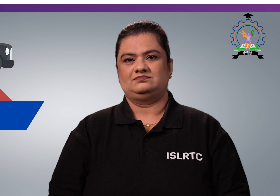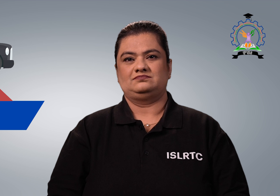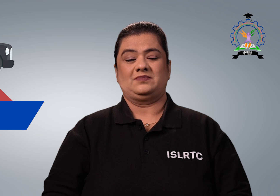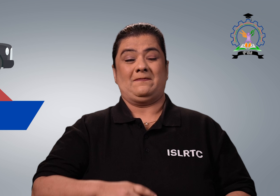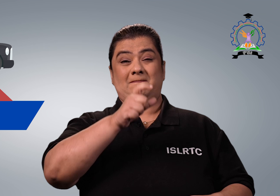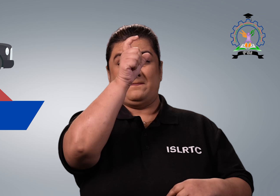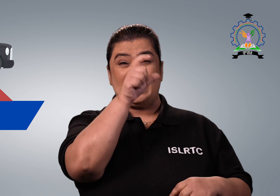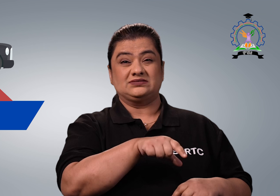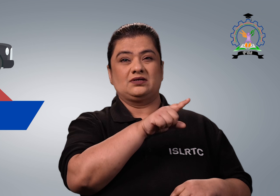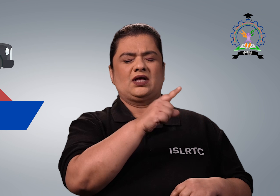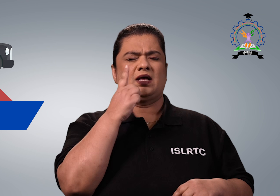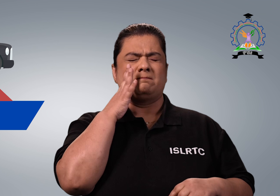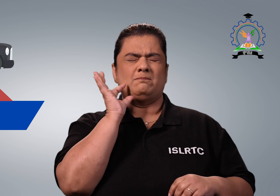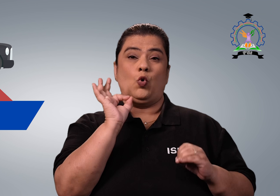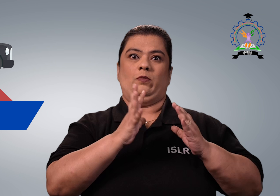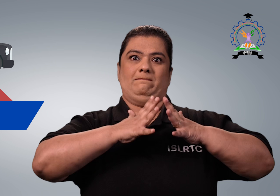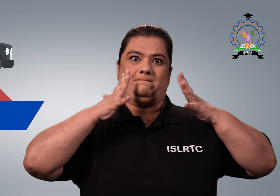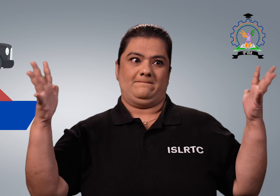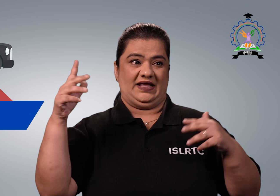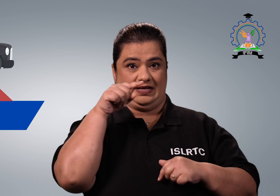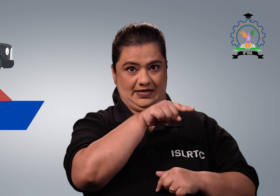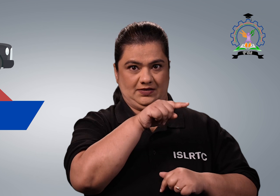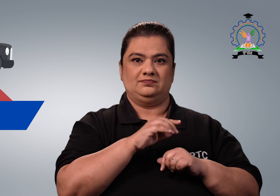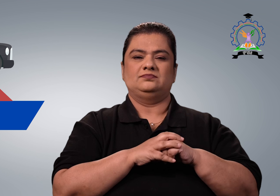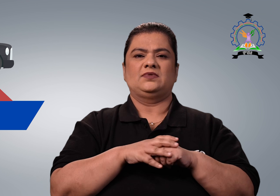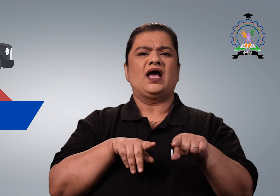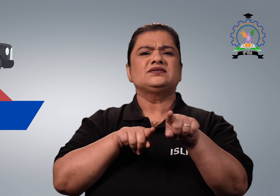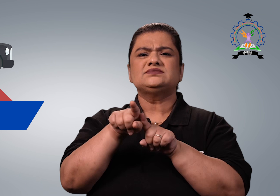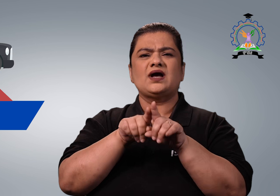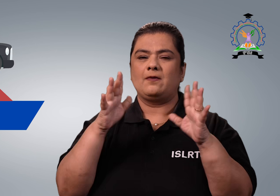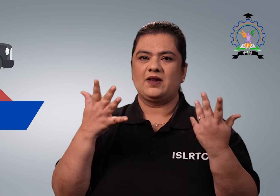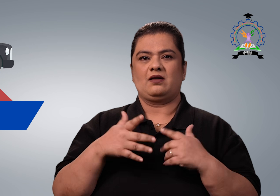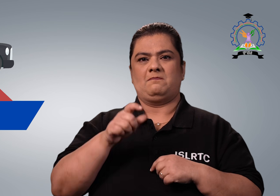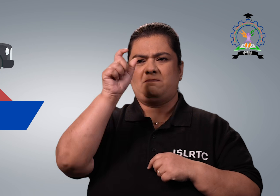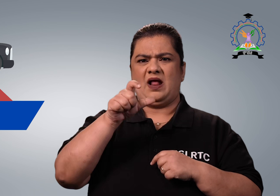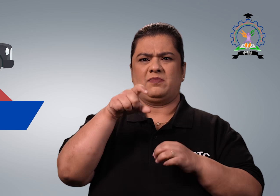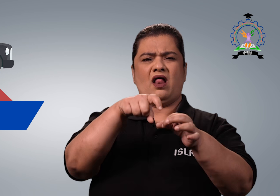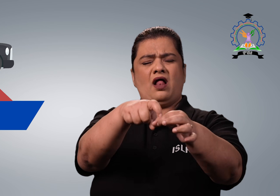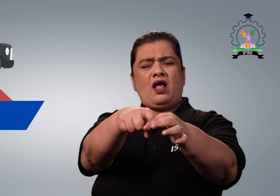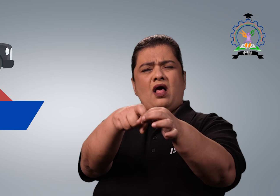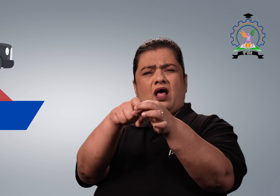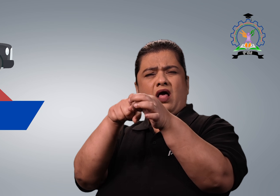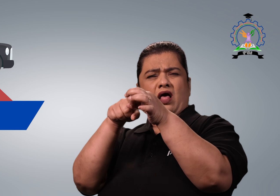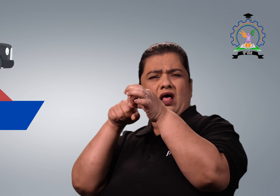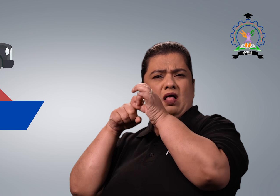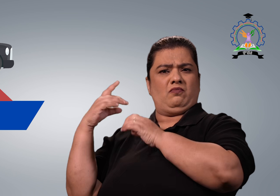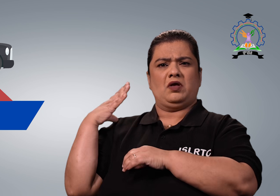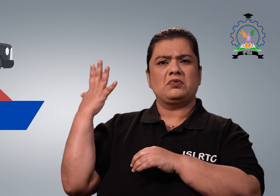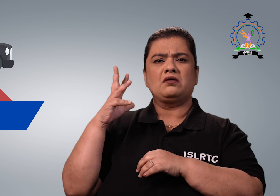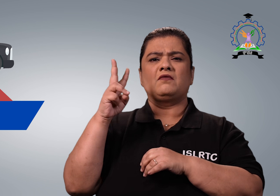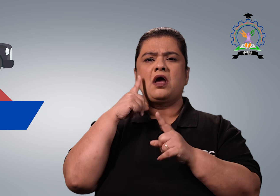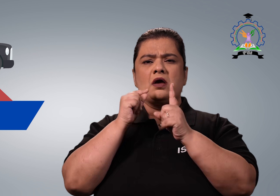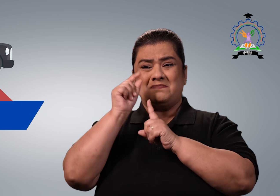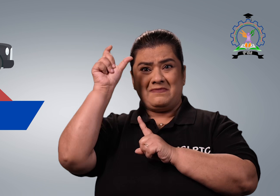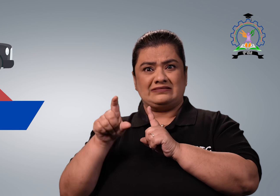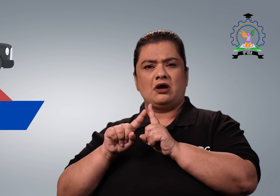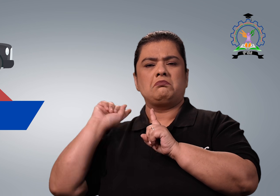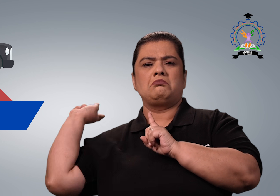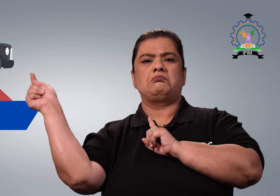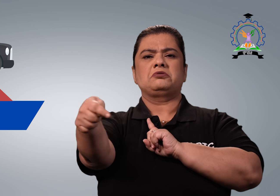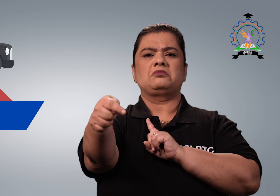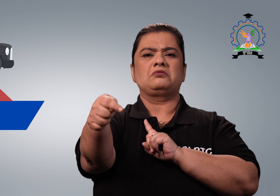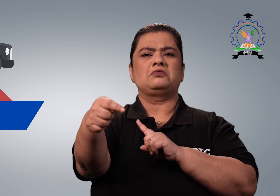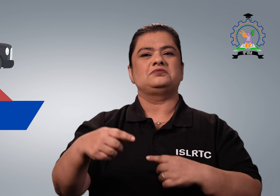VIP is someone who has great importance. For example, when there is a long queue, a VIP gets the privilege of going to the front of the line.